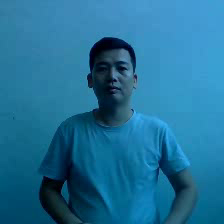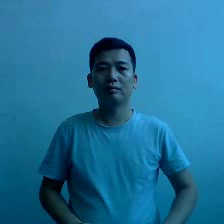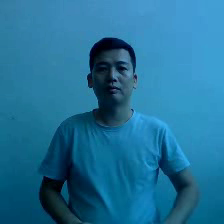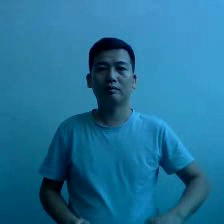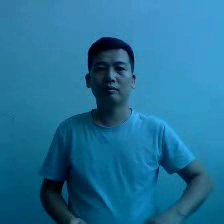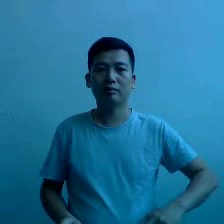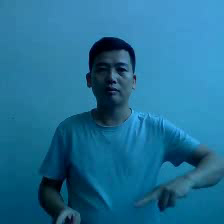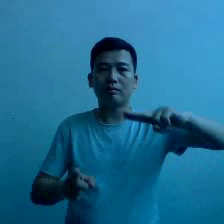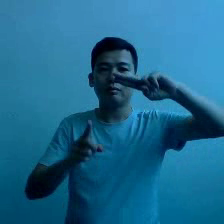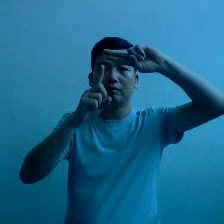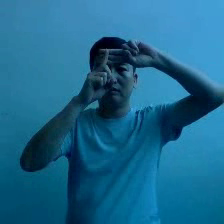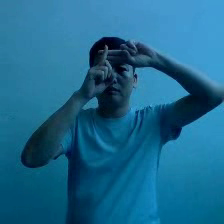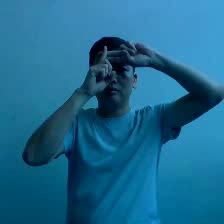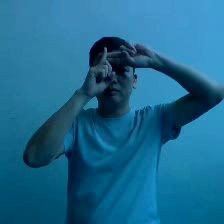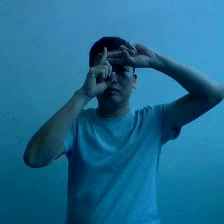Bệnh viện